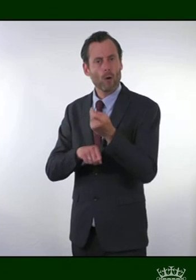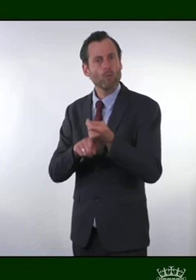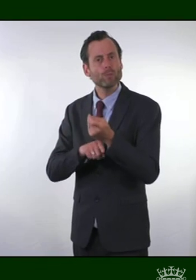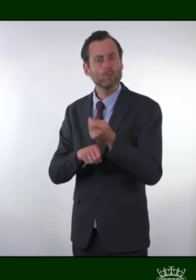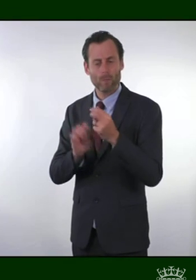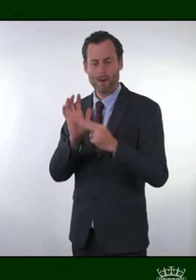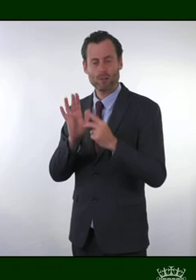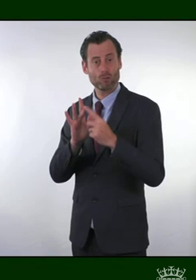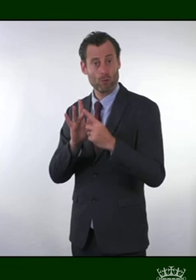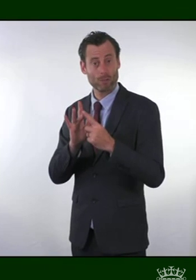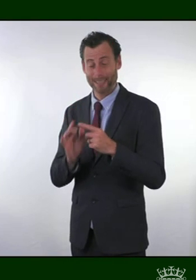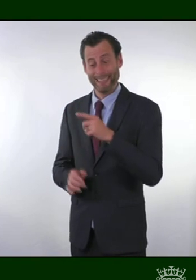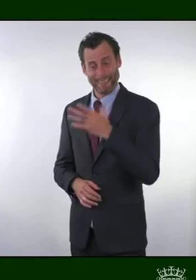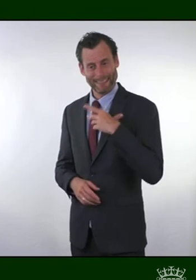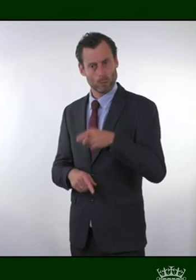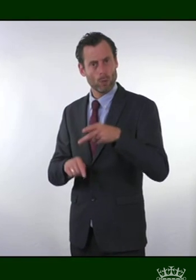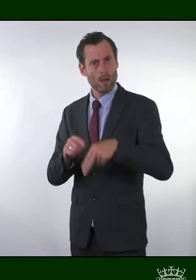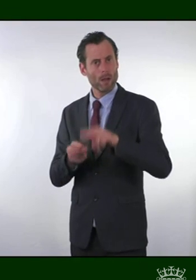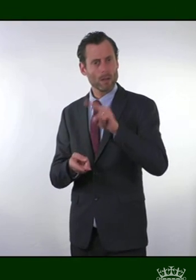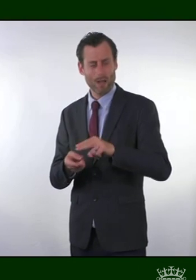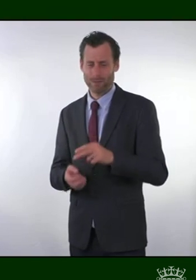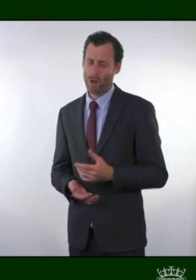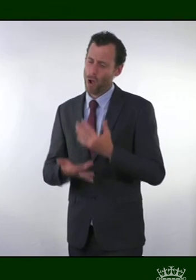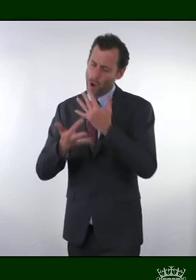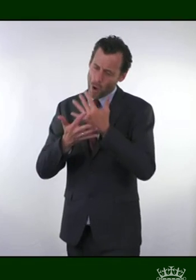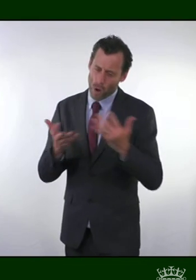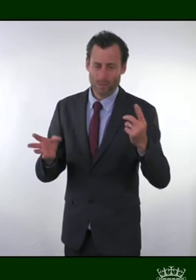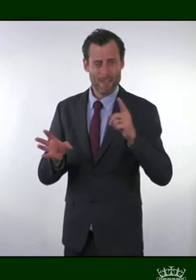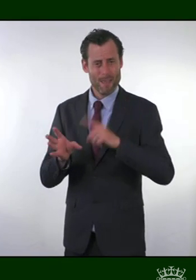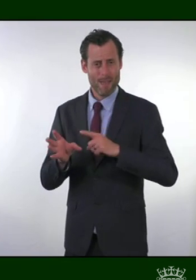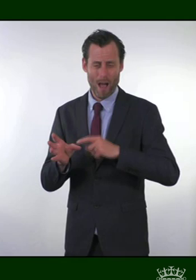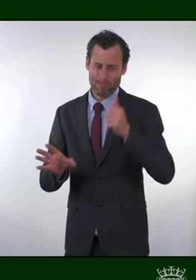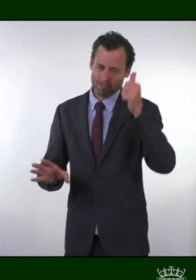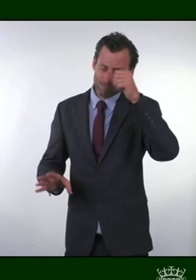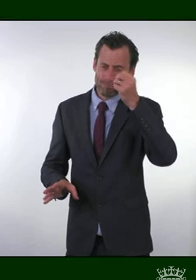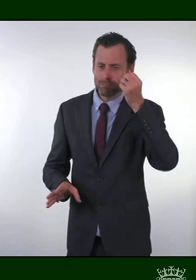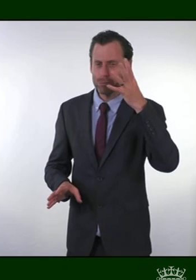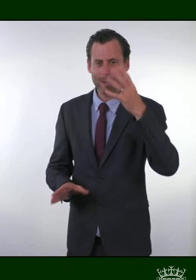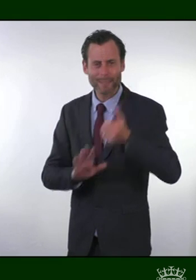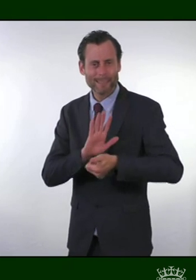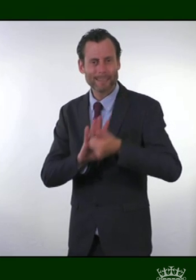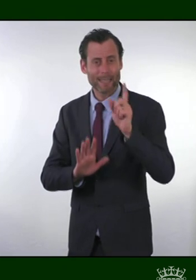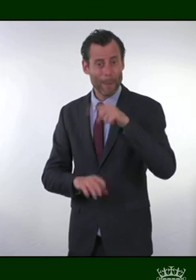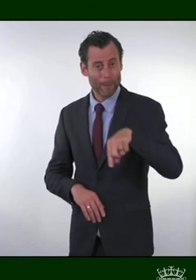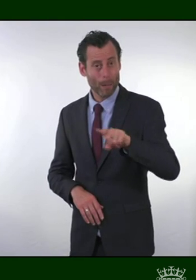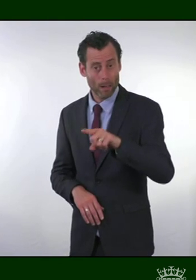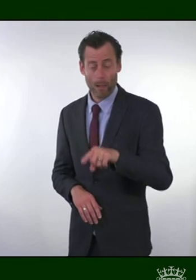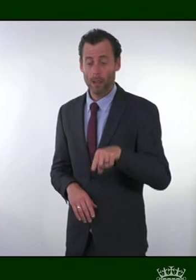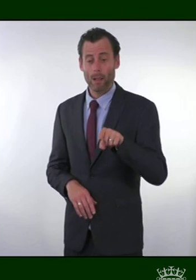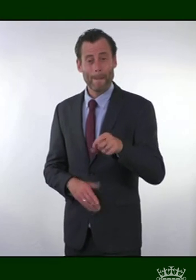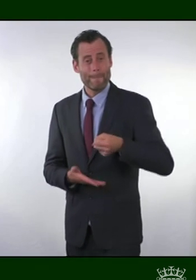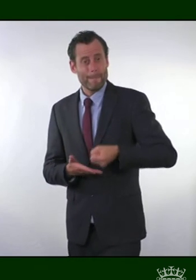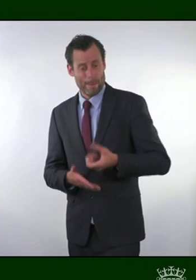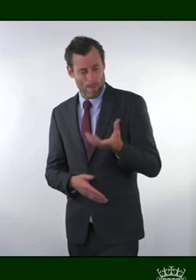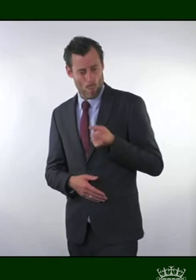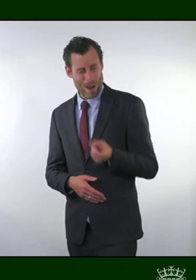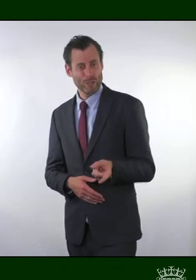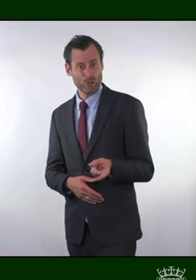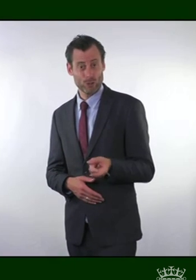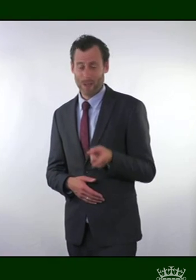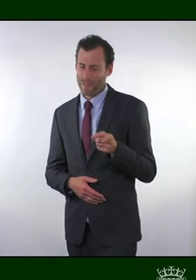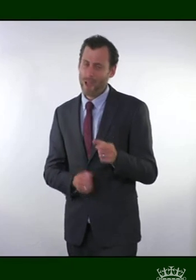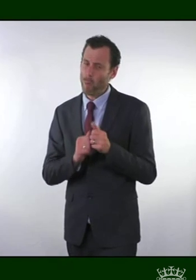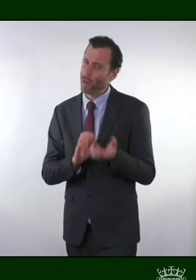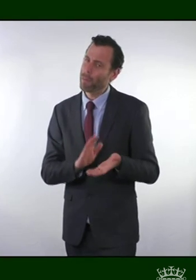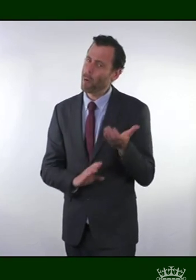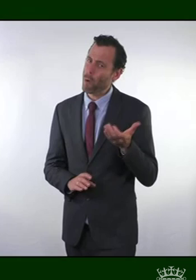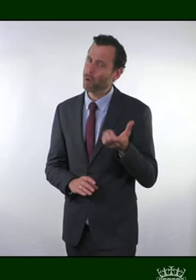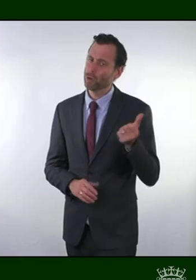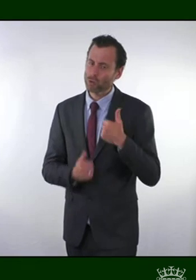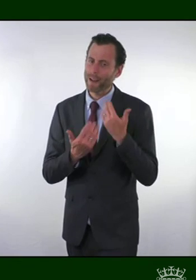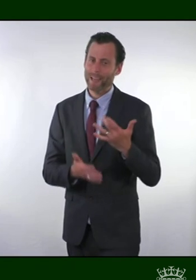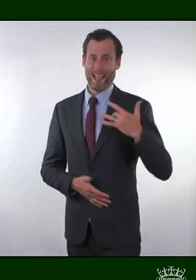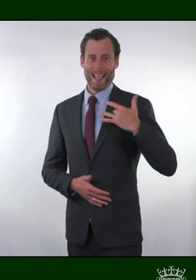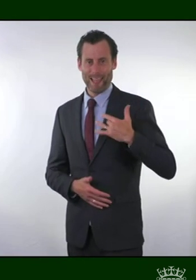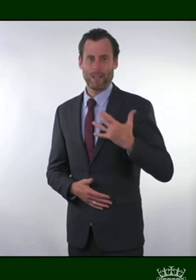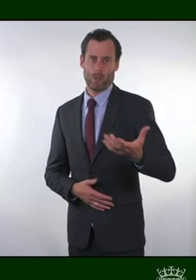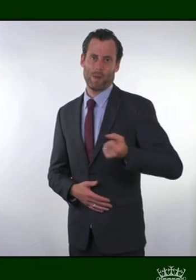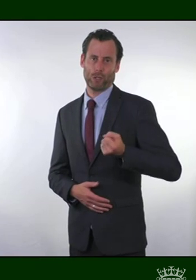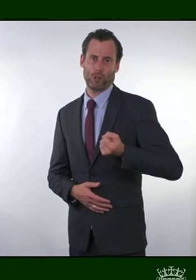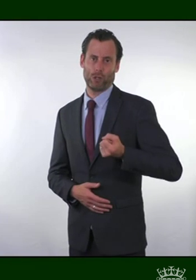Our bright, talented young people are worth so much more than 25 hours a week on the minimum wage, rather than a real living wage, with age discrimination baked in.